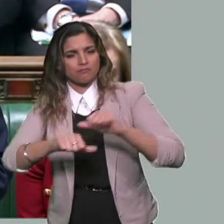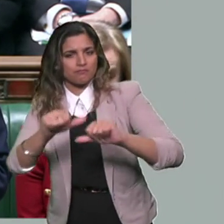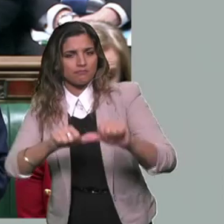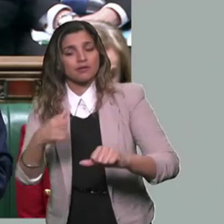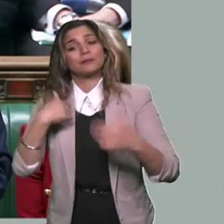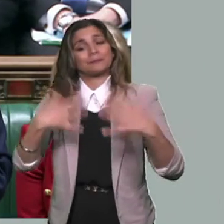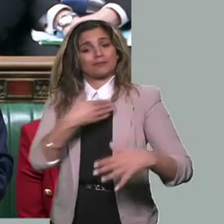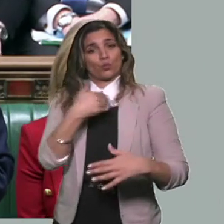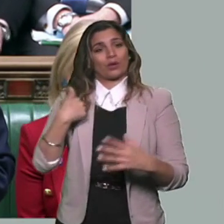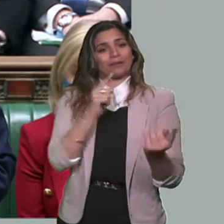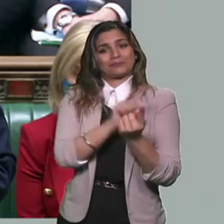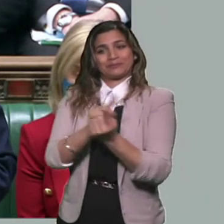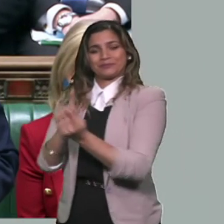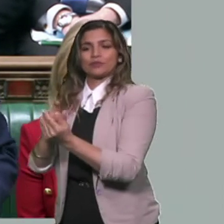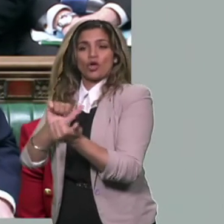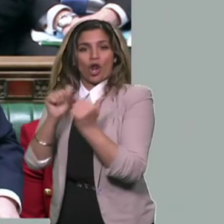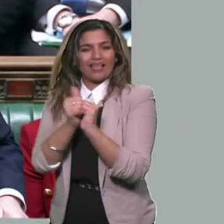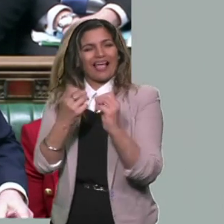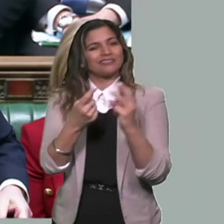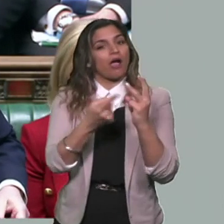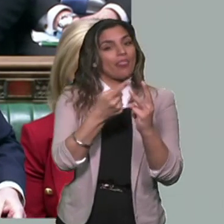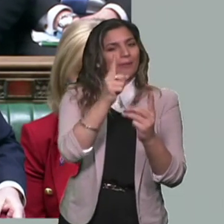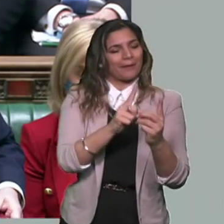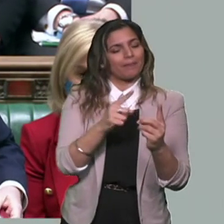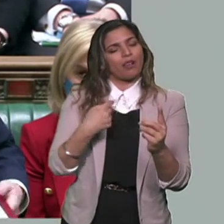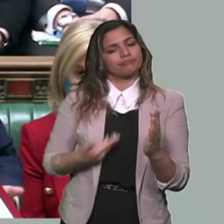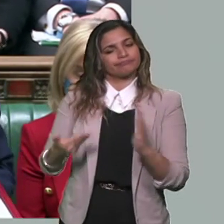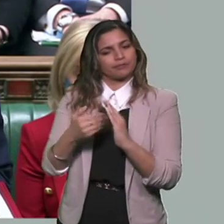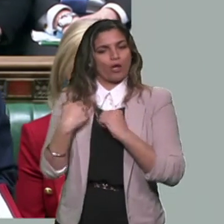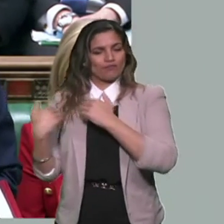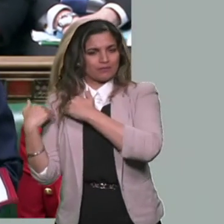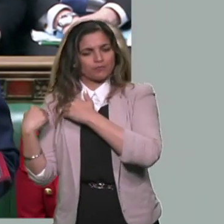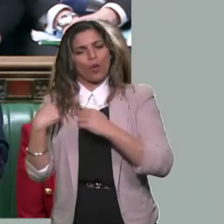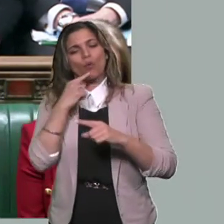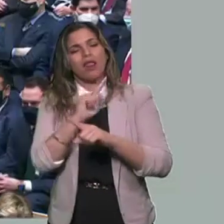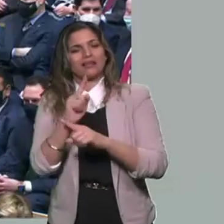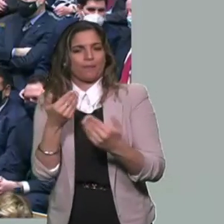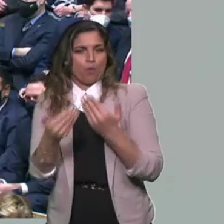In addition to my duties in this House, I shall have further such meetings later today.